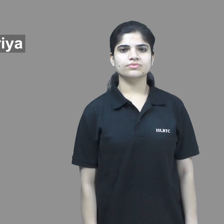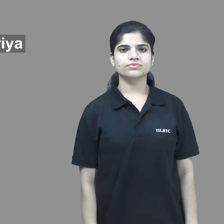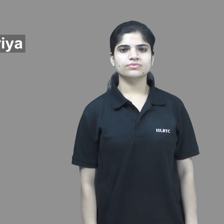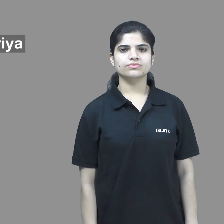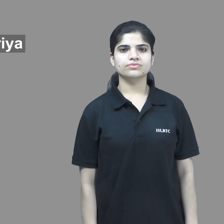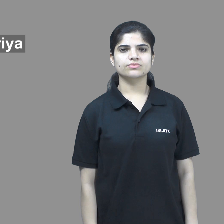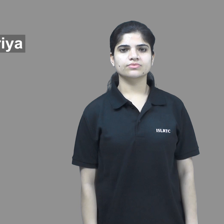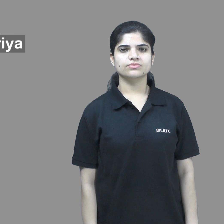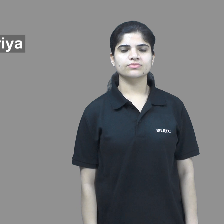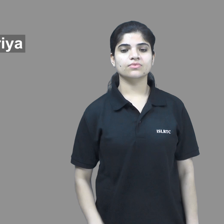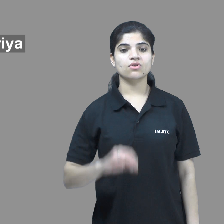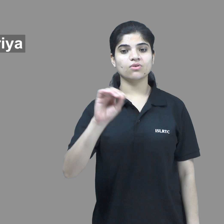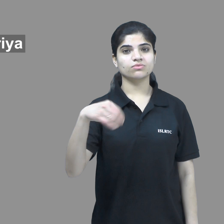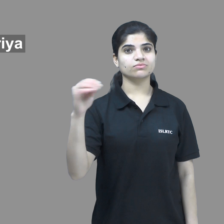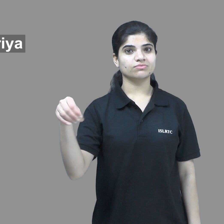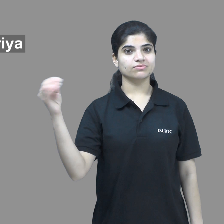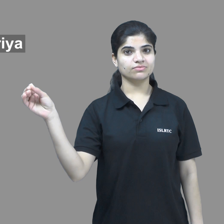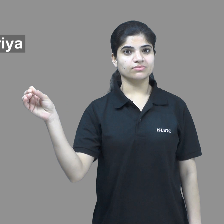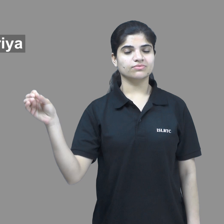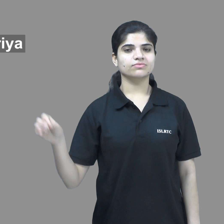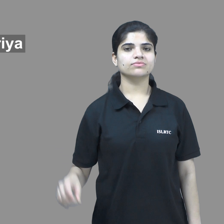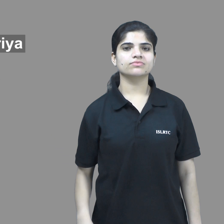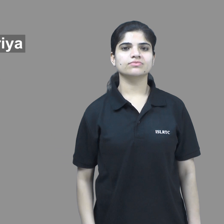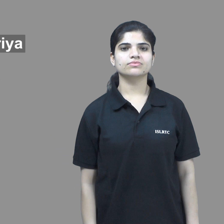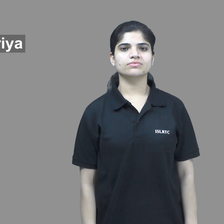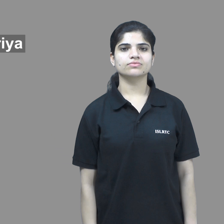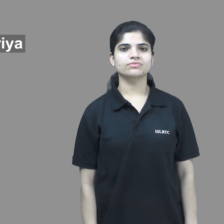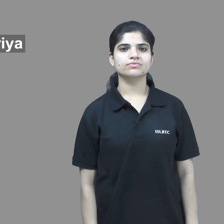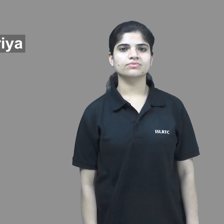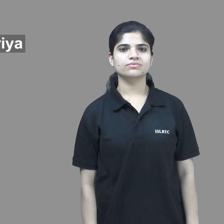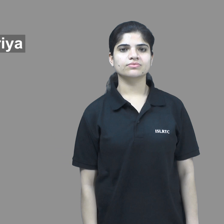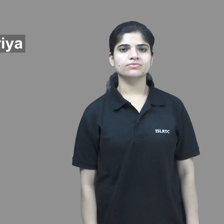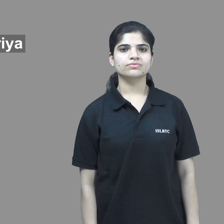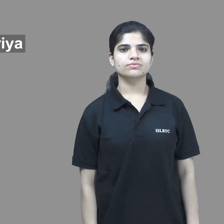Oriya